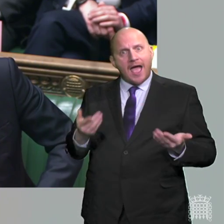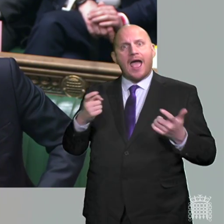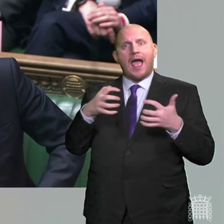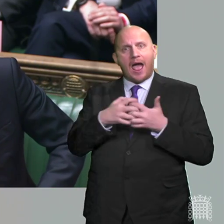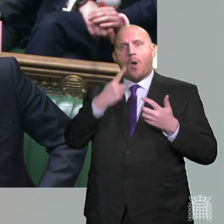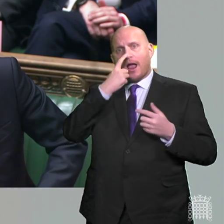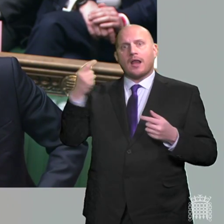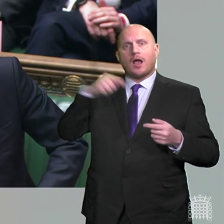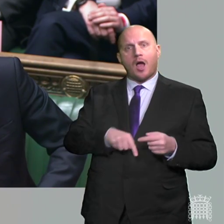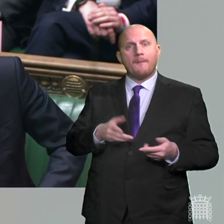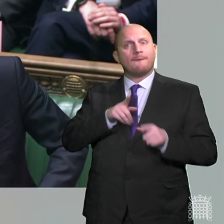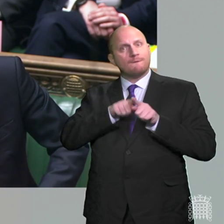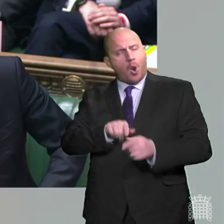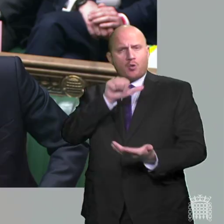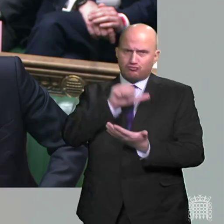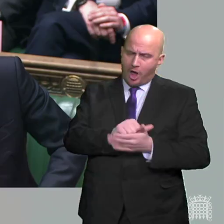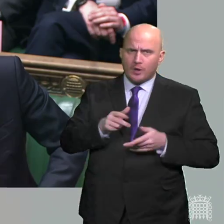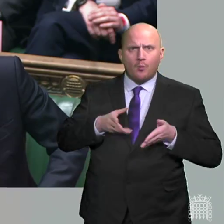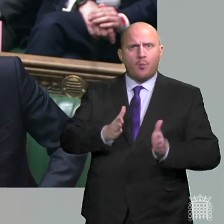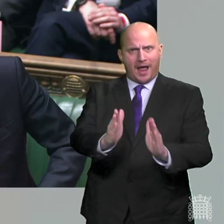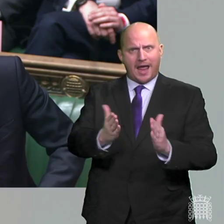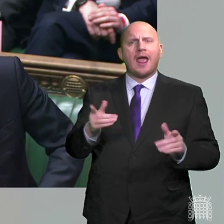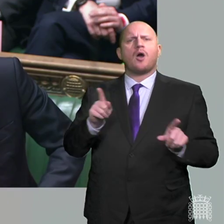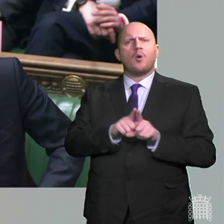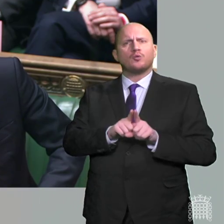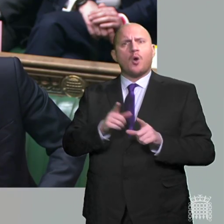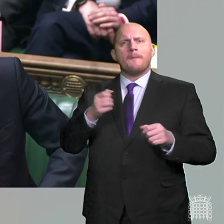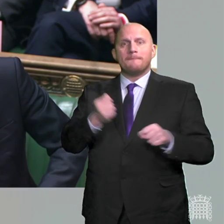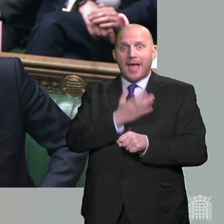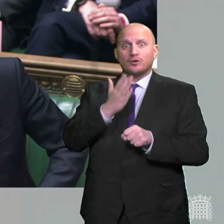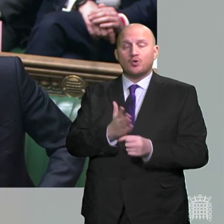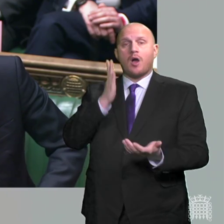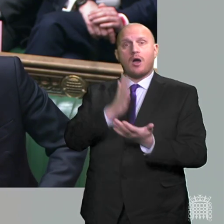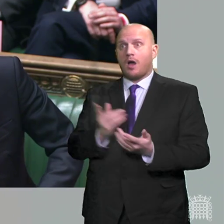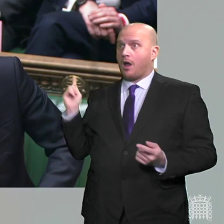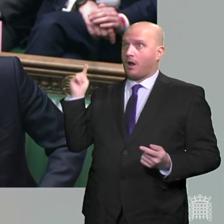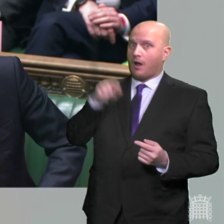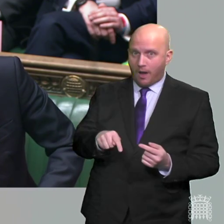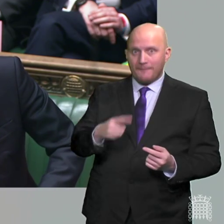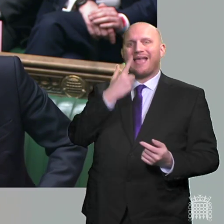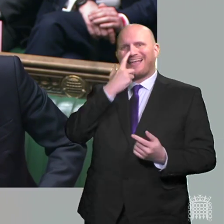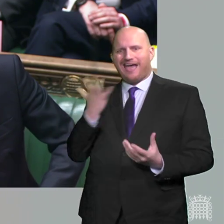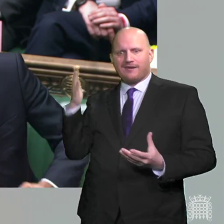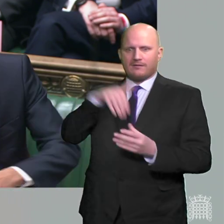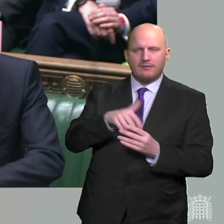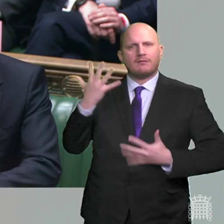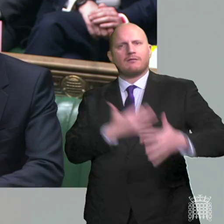What we will do is break the cycle of criminal gangs who are causing untold misery and leading to deaths in the channel.